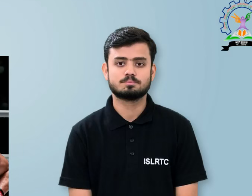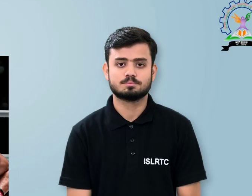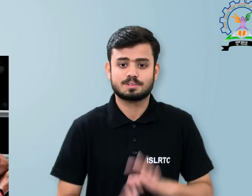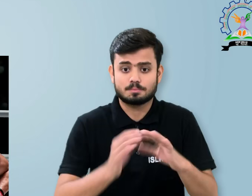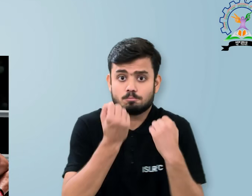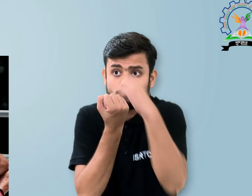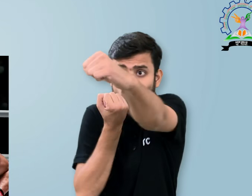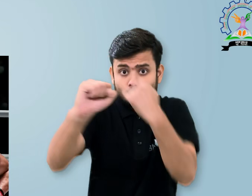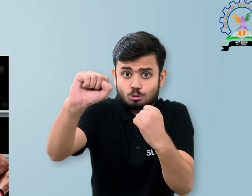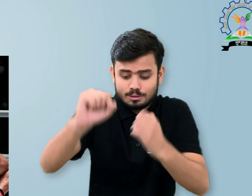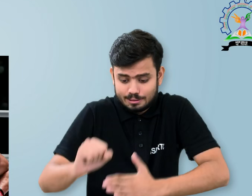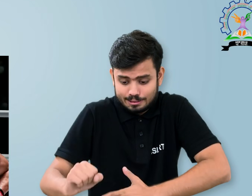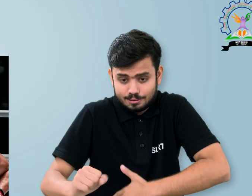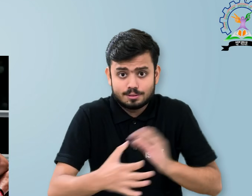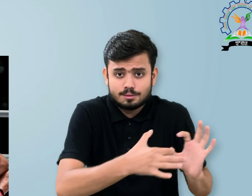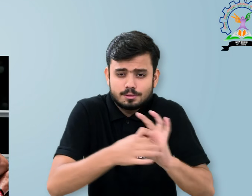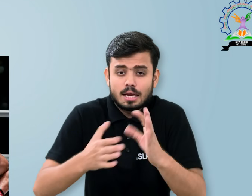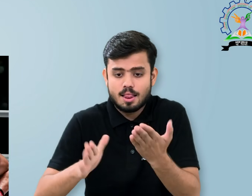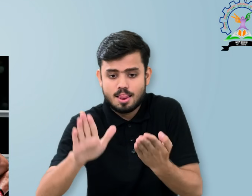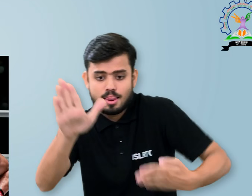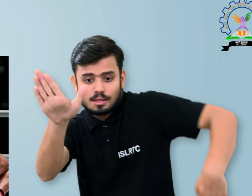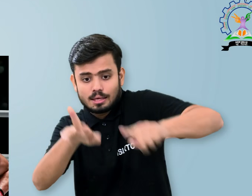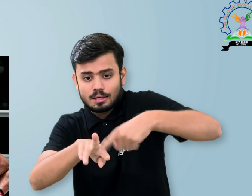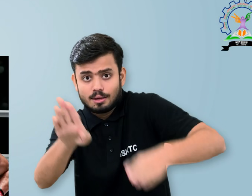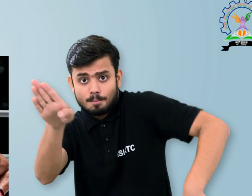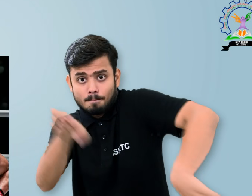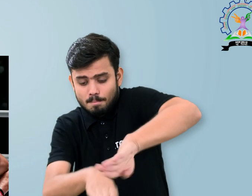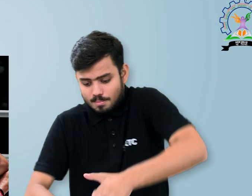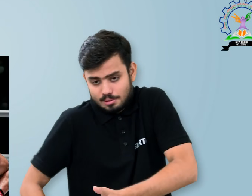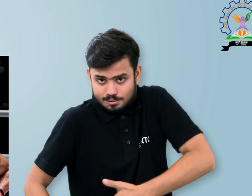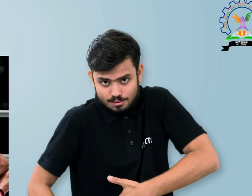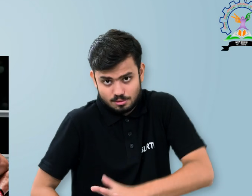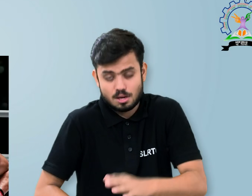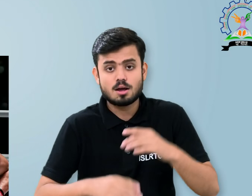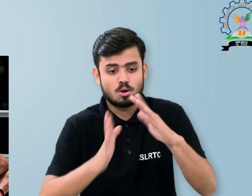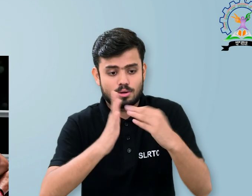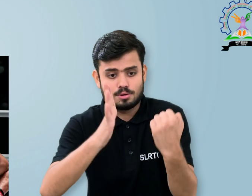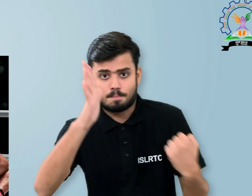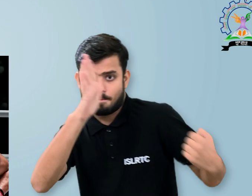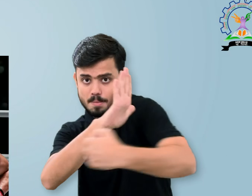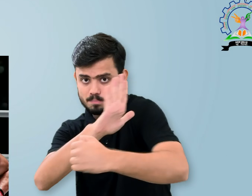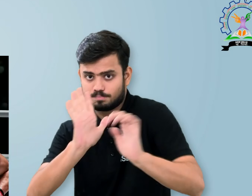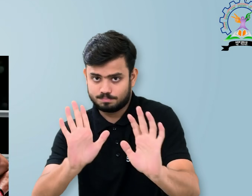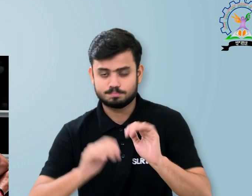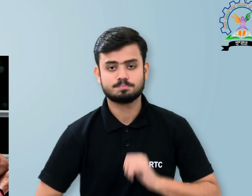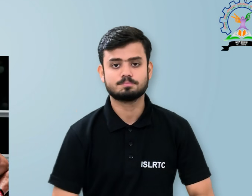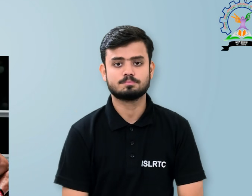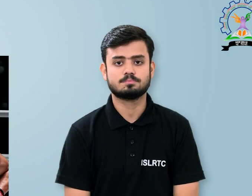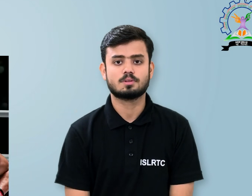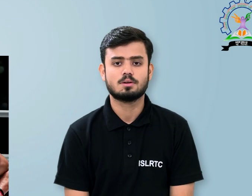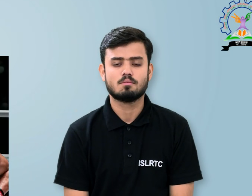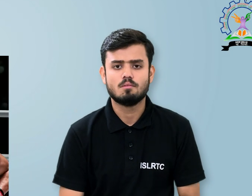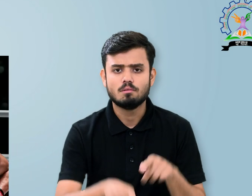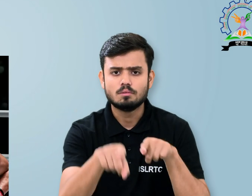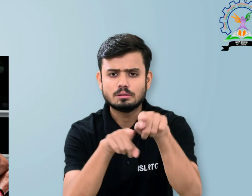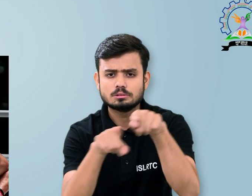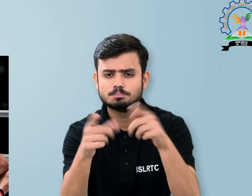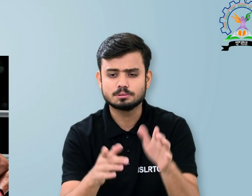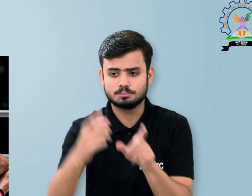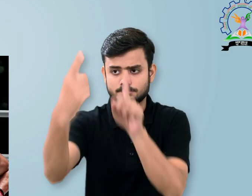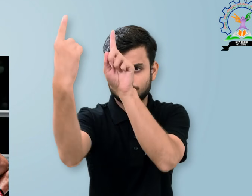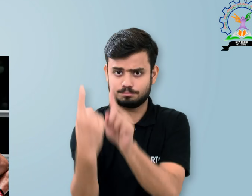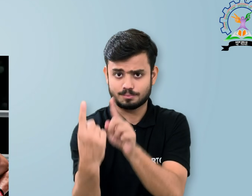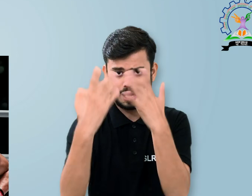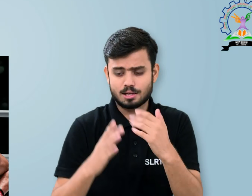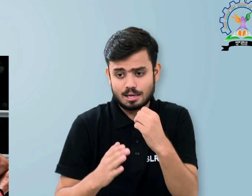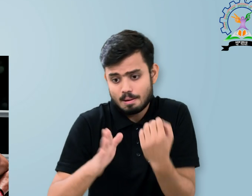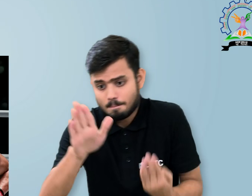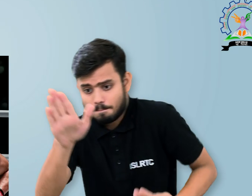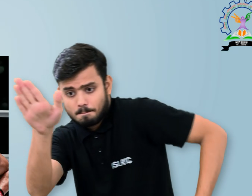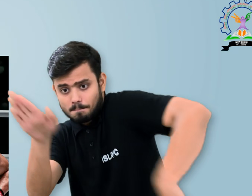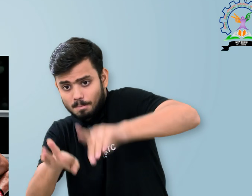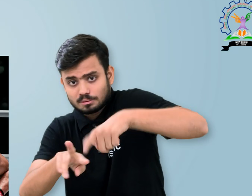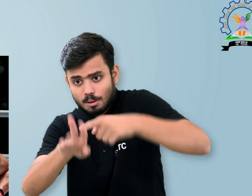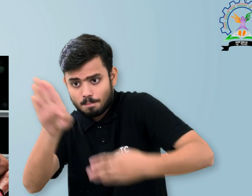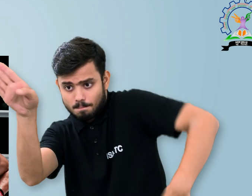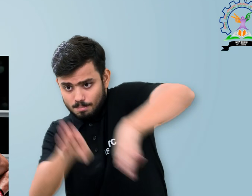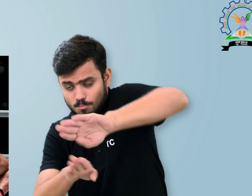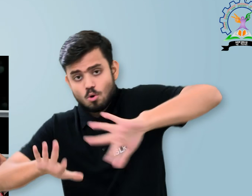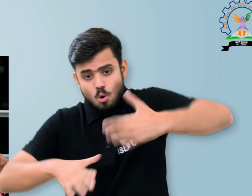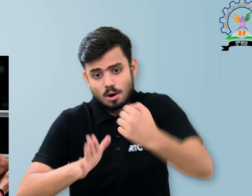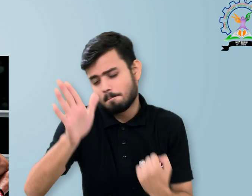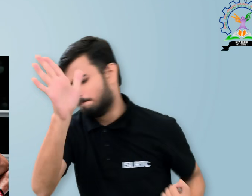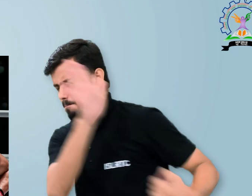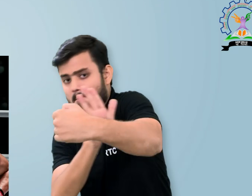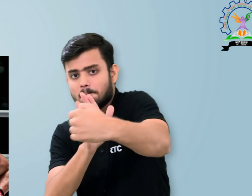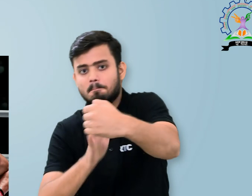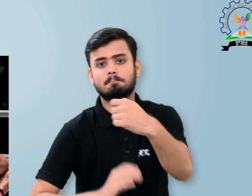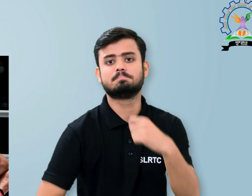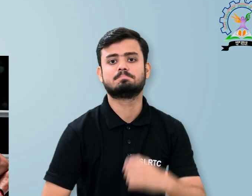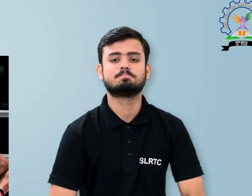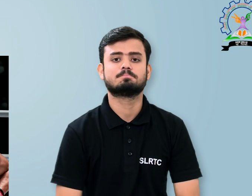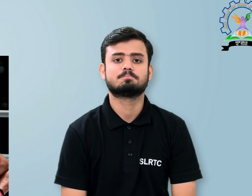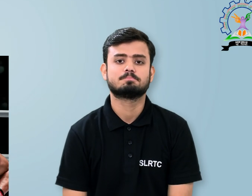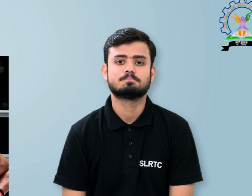Liver Shot A liver shot or liver punch is a punch, kick, or knee strike to the right side of the ribcage that damages the liver.